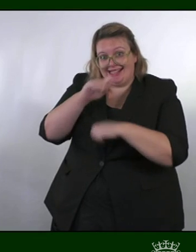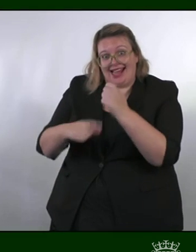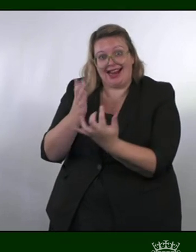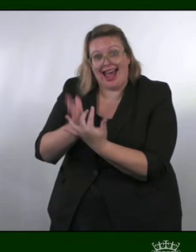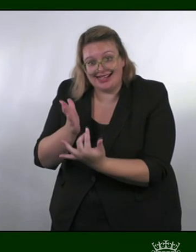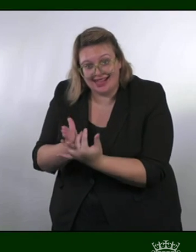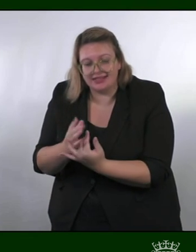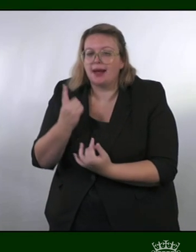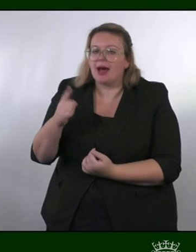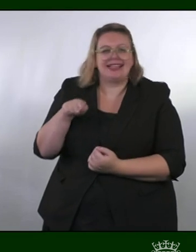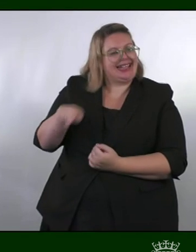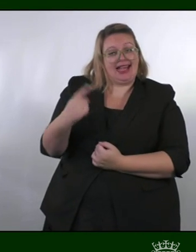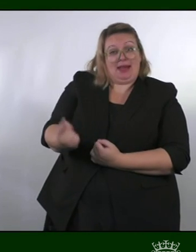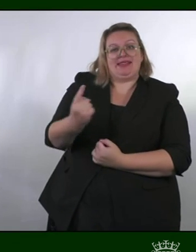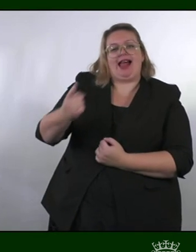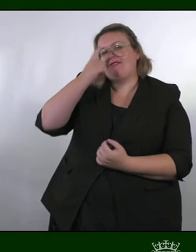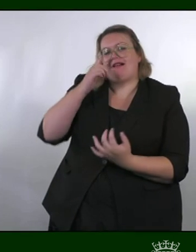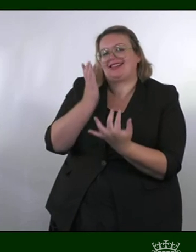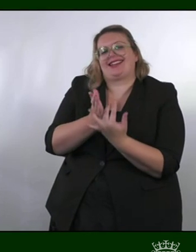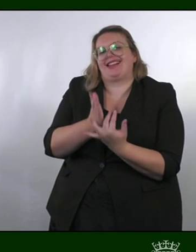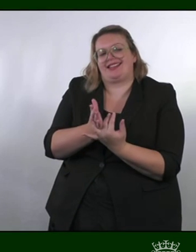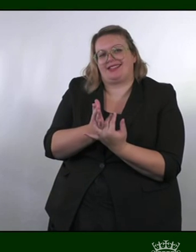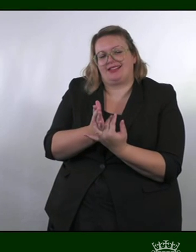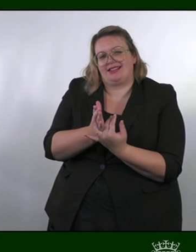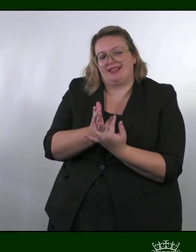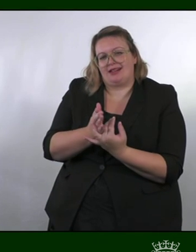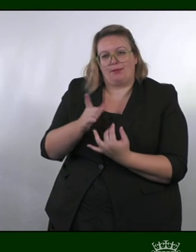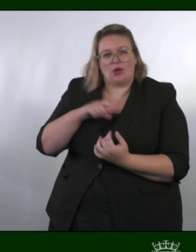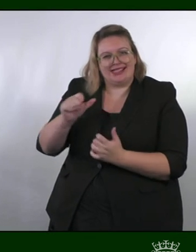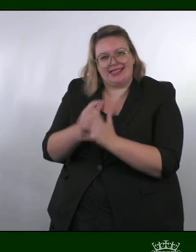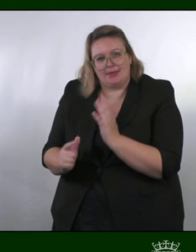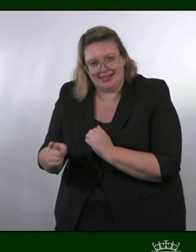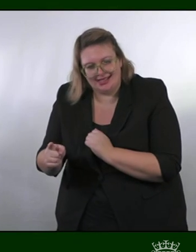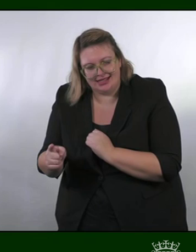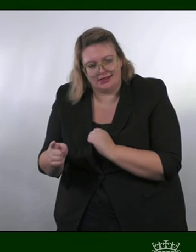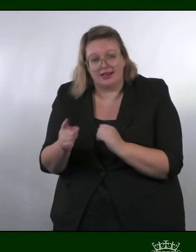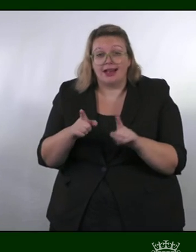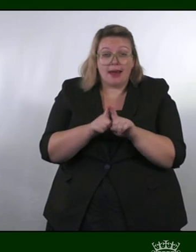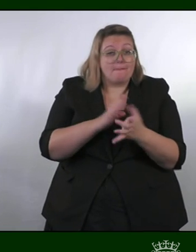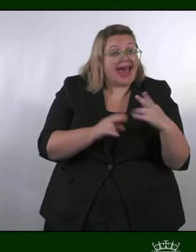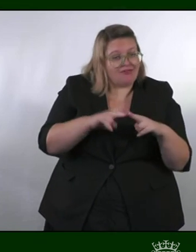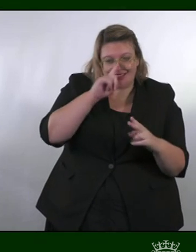Government rules on child trust funds mean that his parents cannot access them either without paying expensive legal fees.